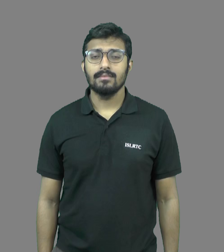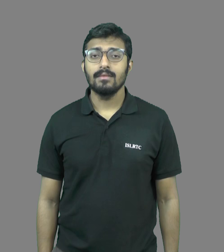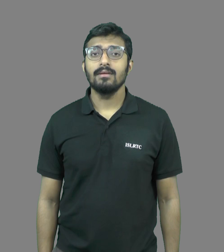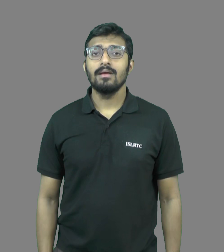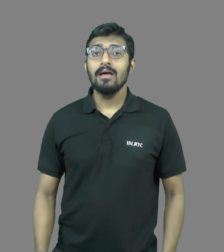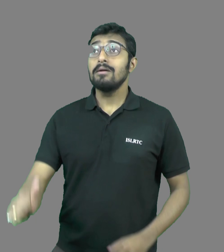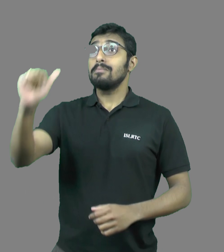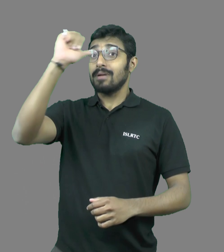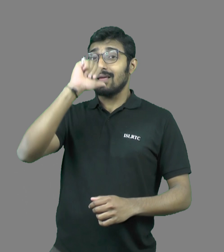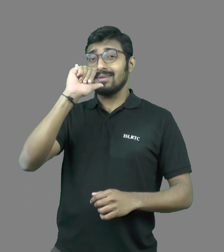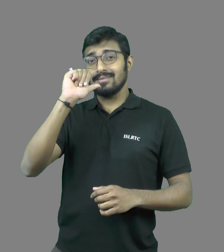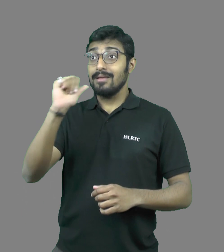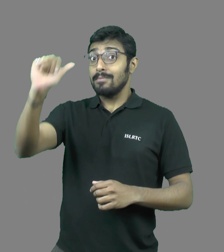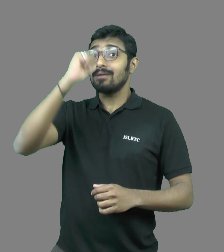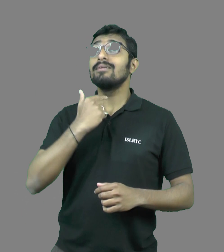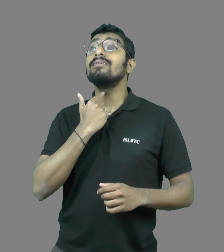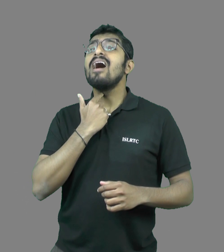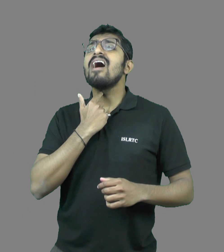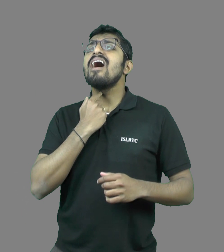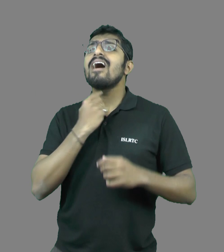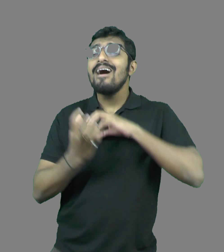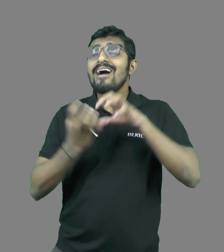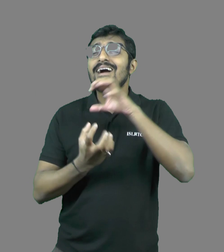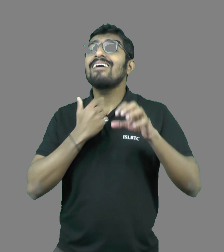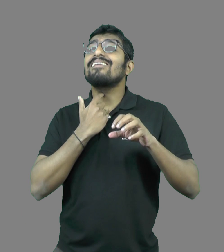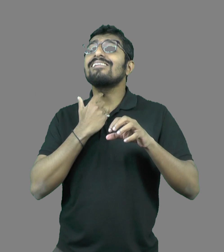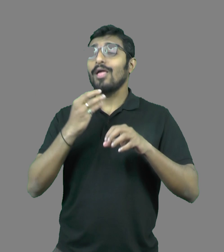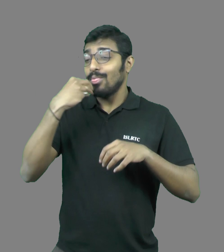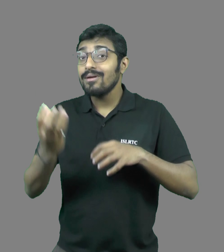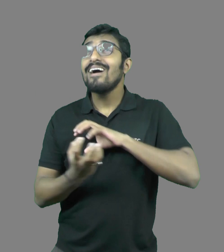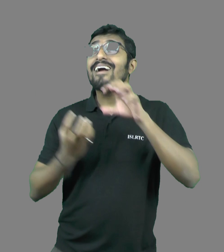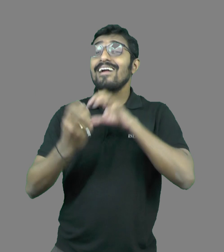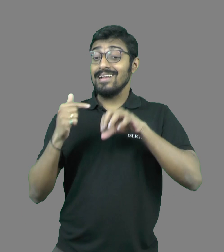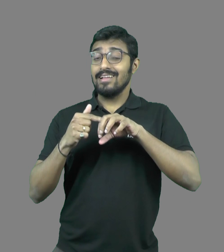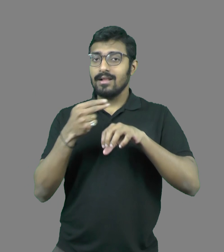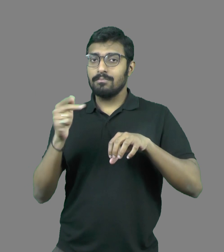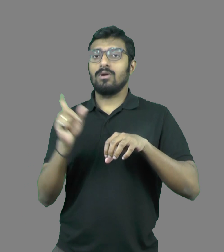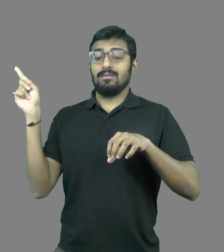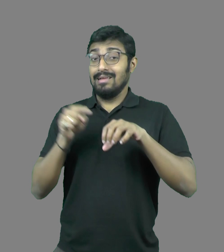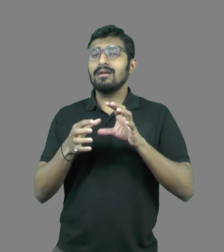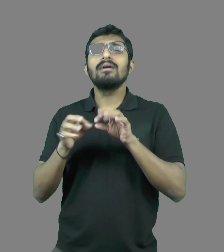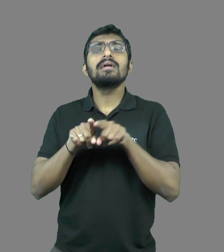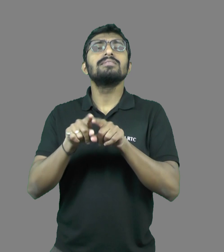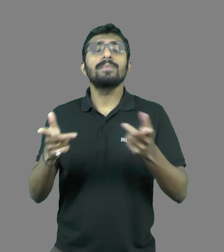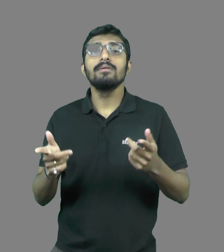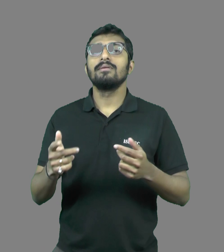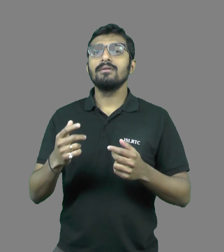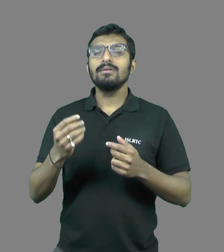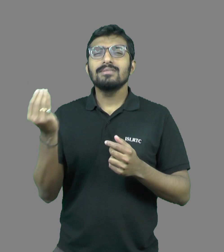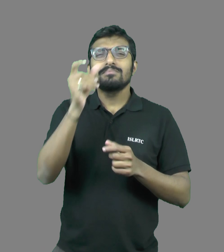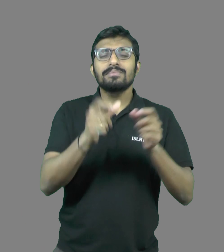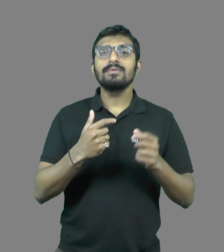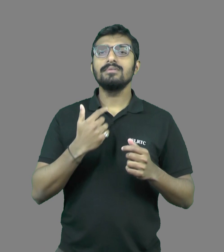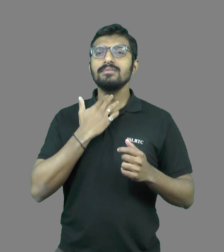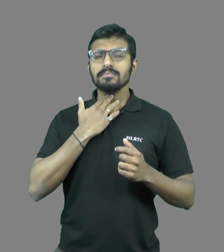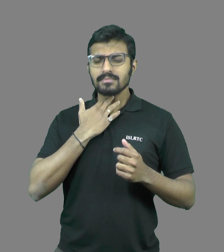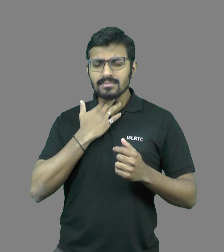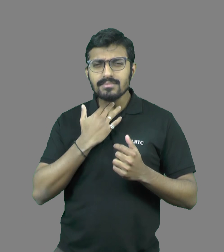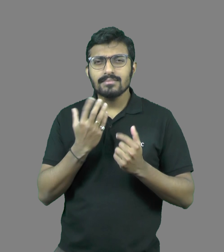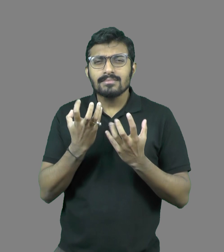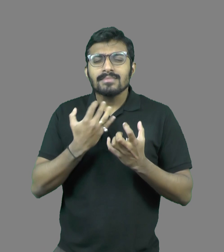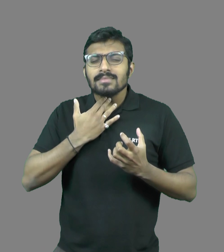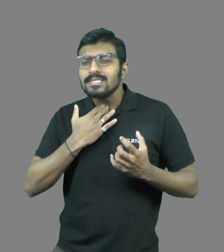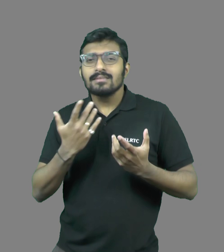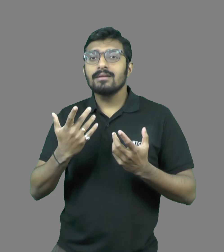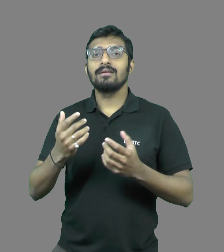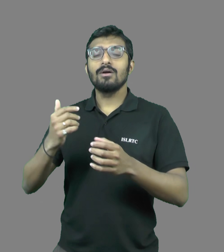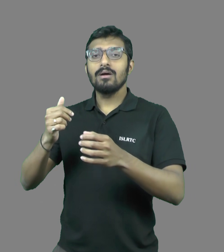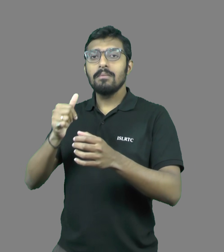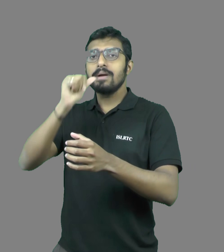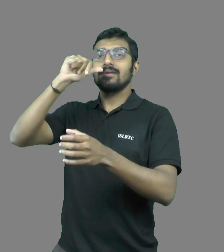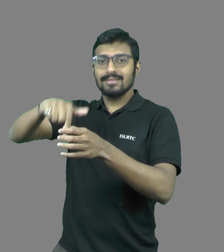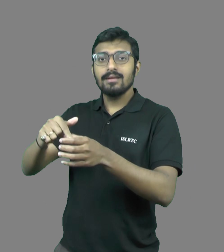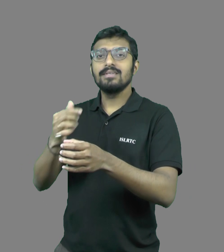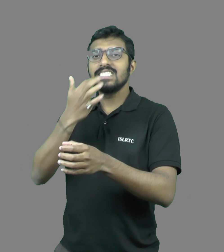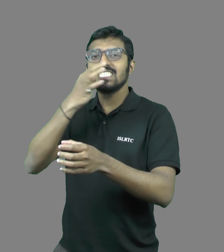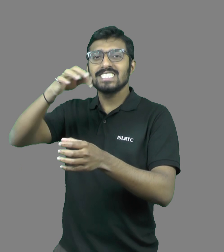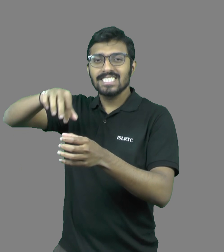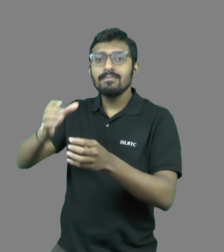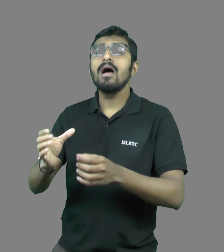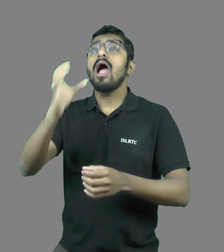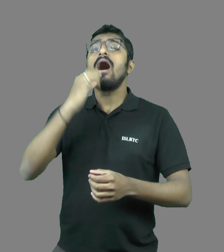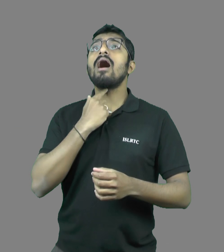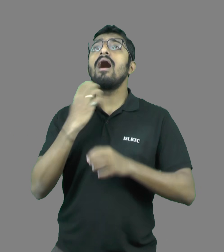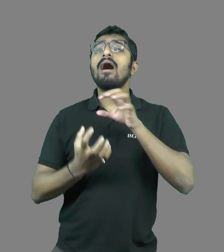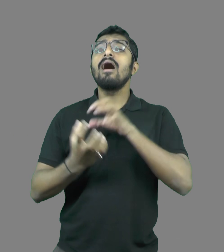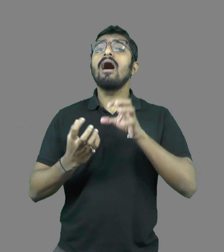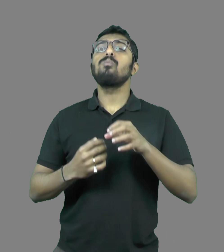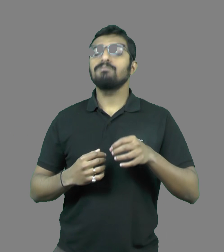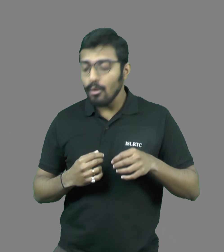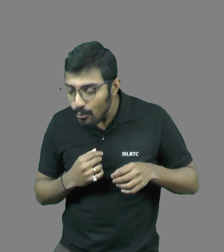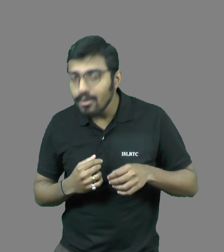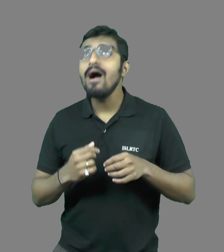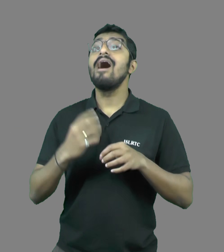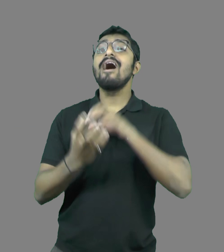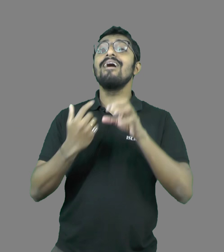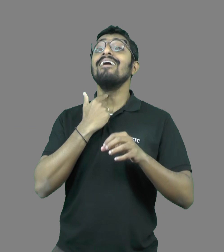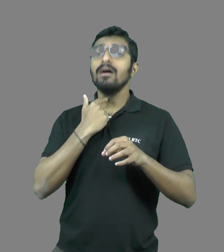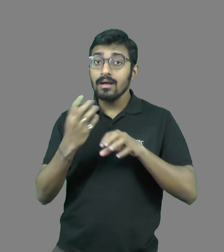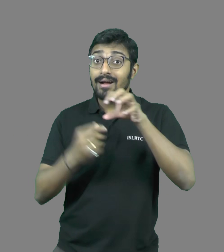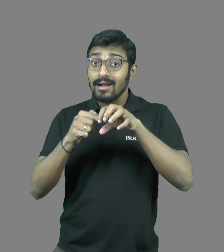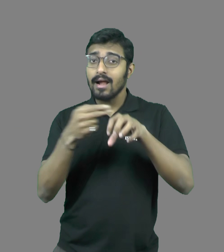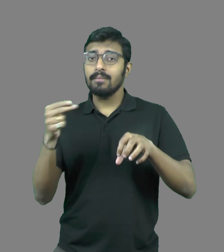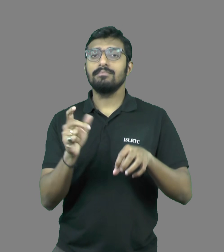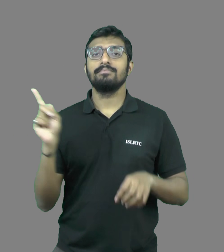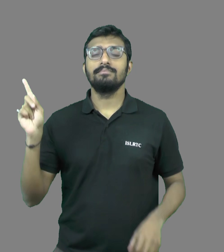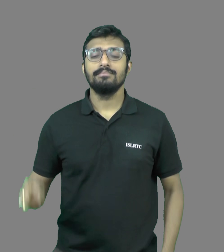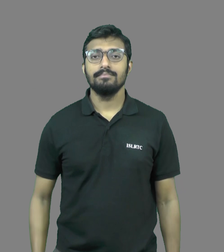Gargle